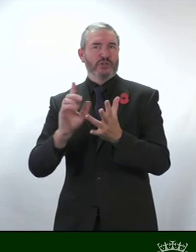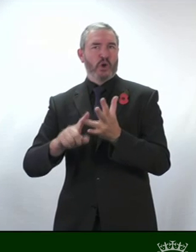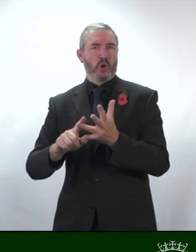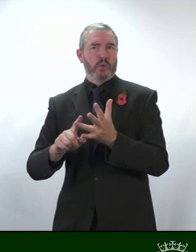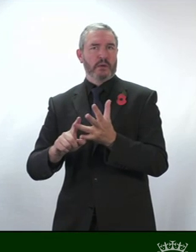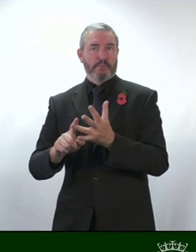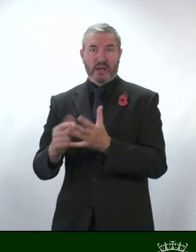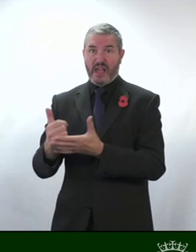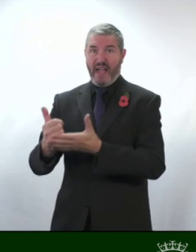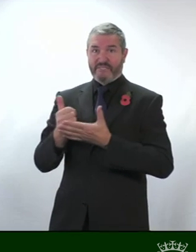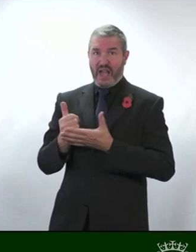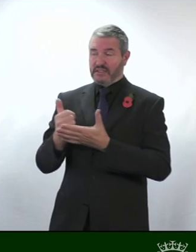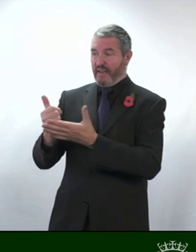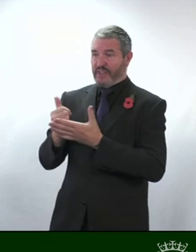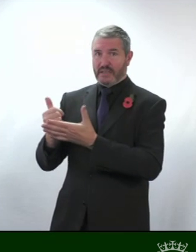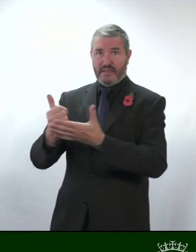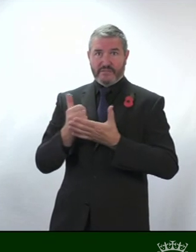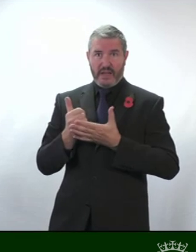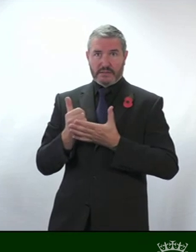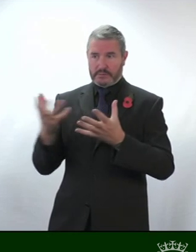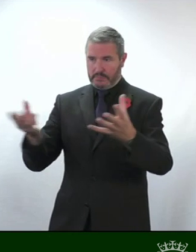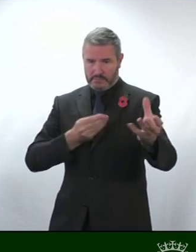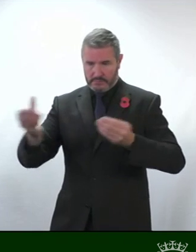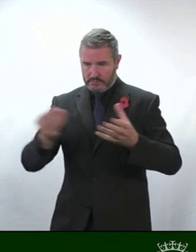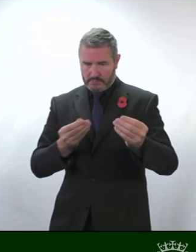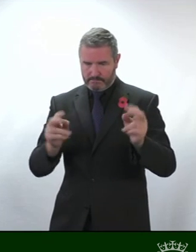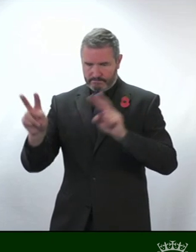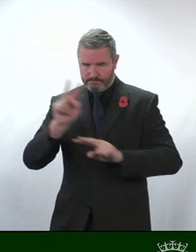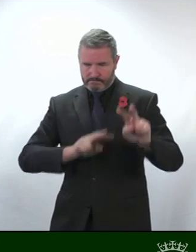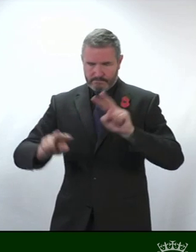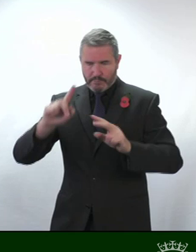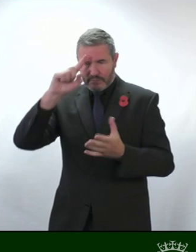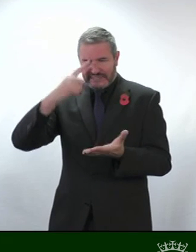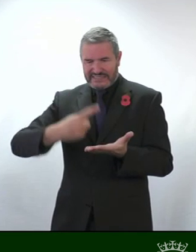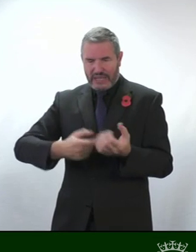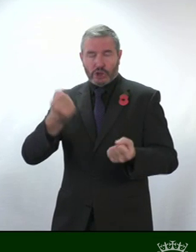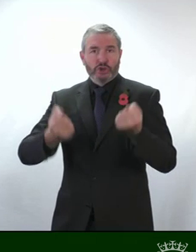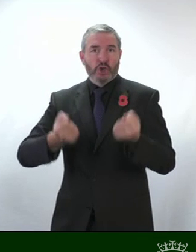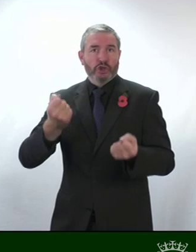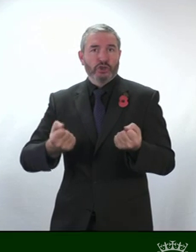We have to take a balanced decision and make a judgment about when the right moment is.